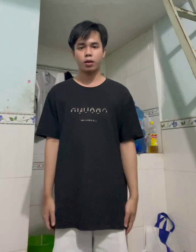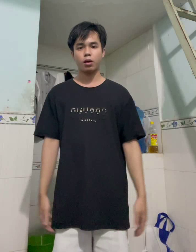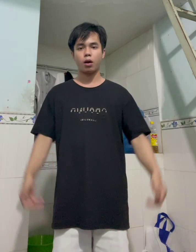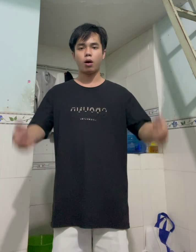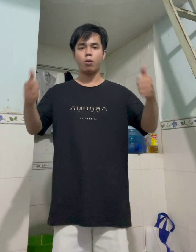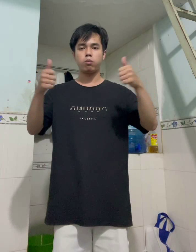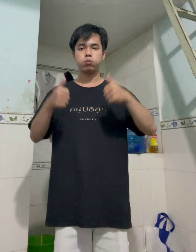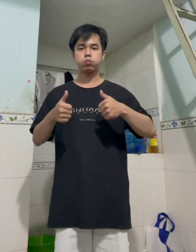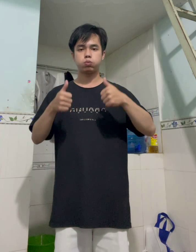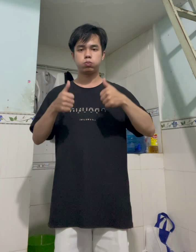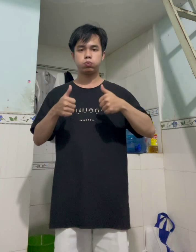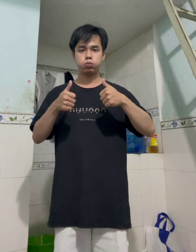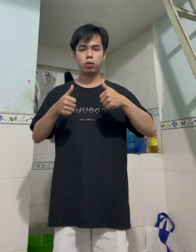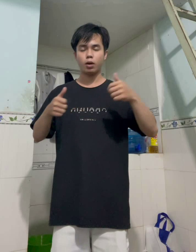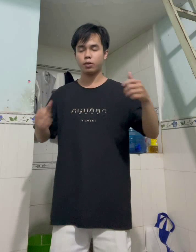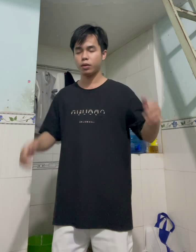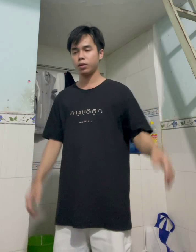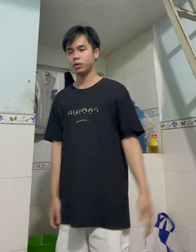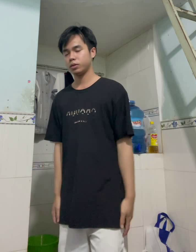rat tot